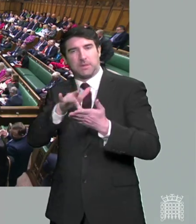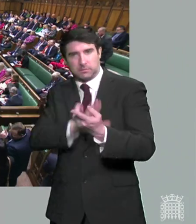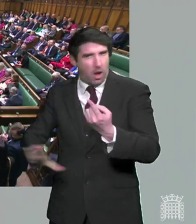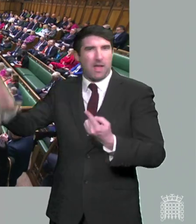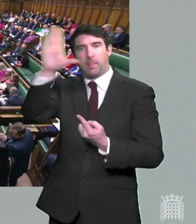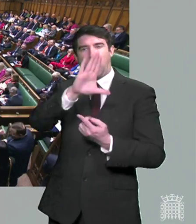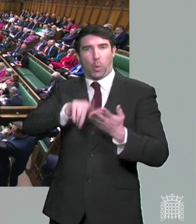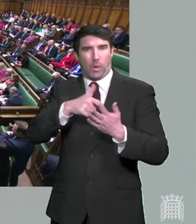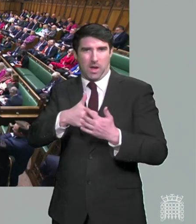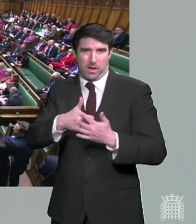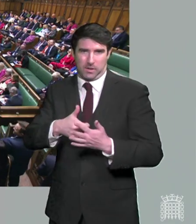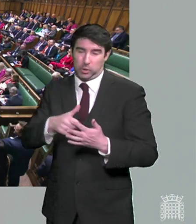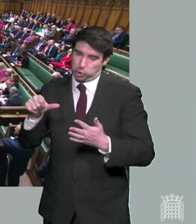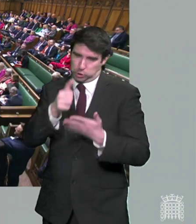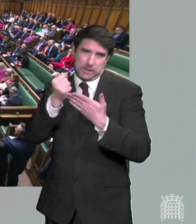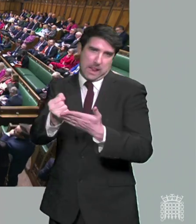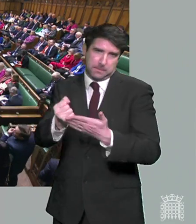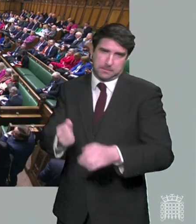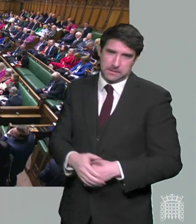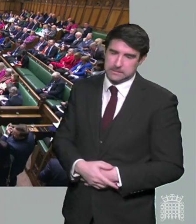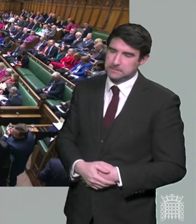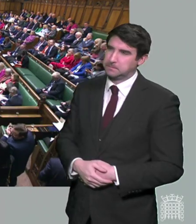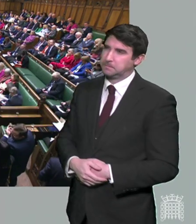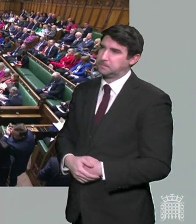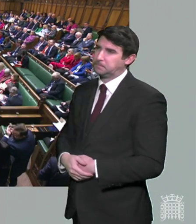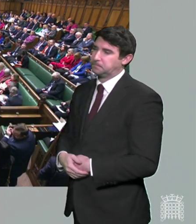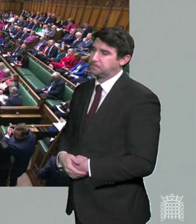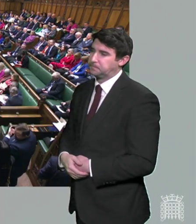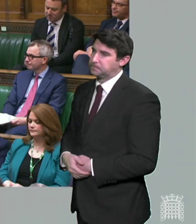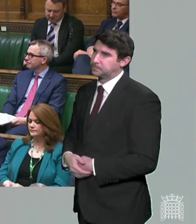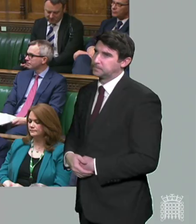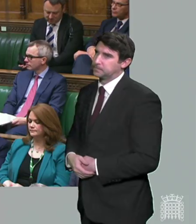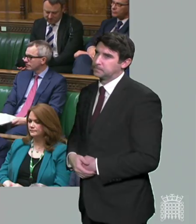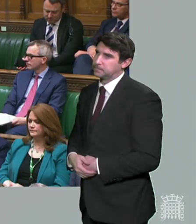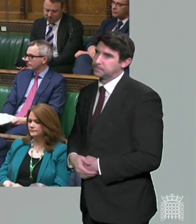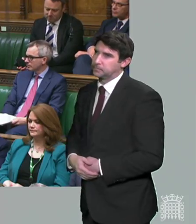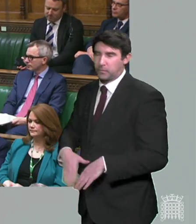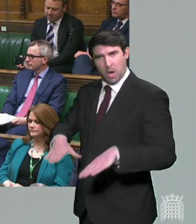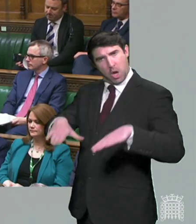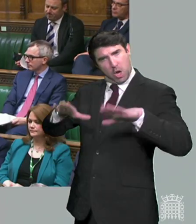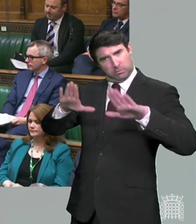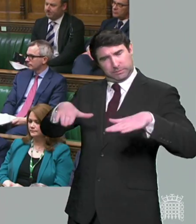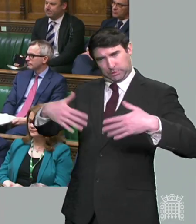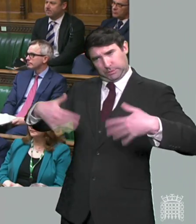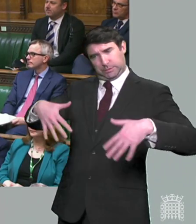This country’s military and diplomatic support for Ukraine is strong and has strong support across the country.